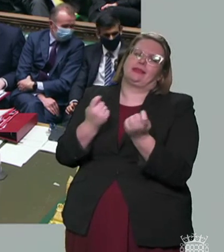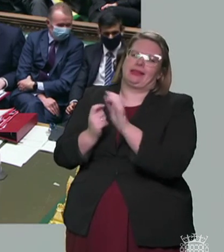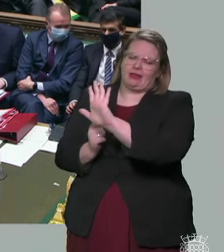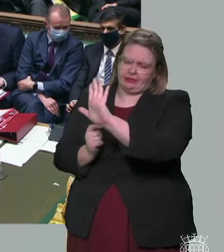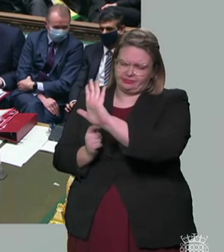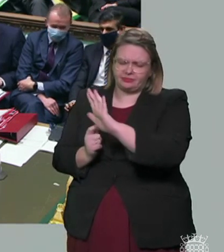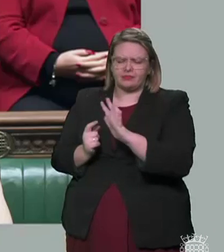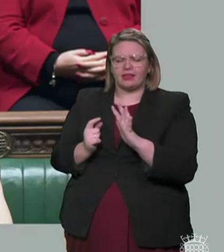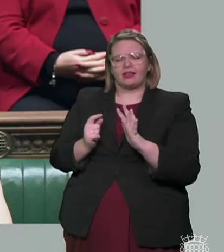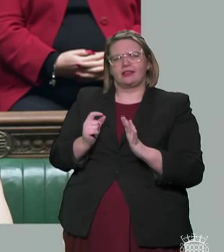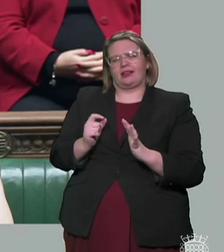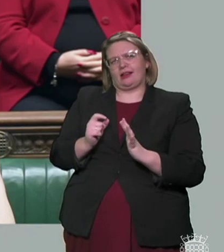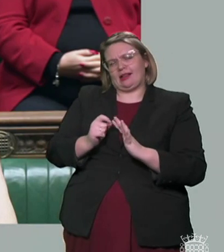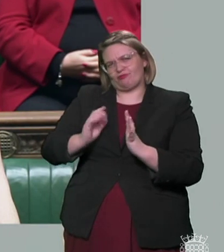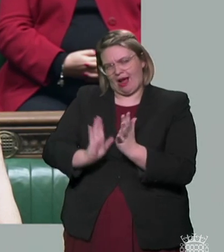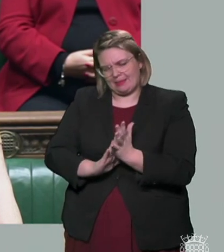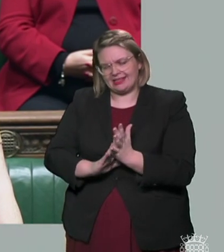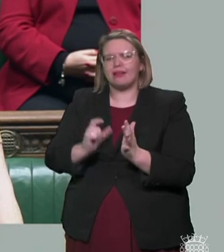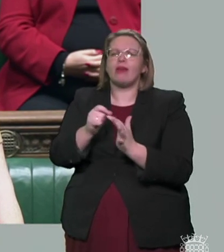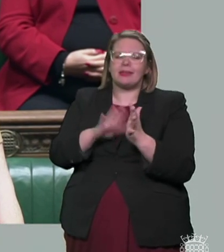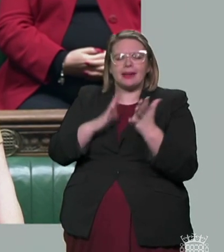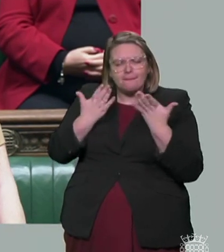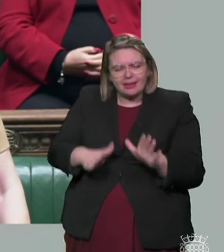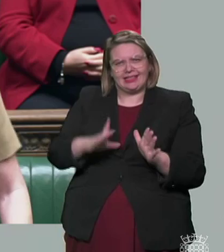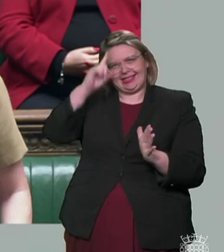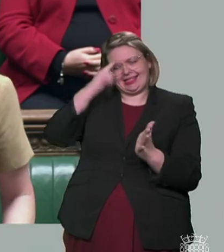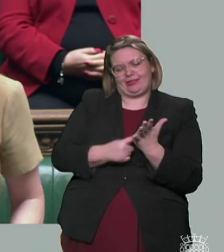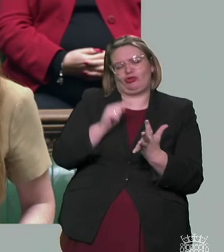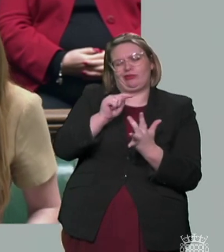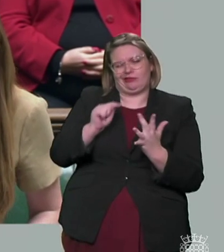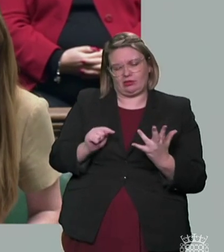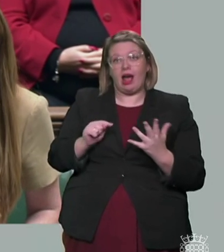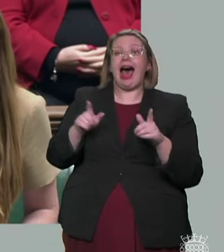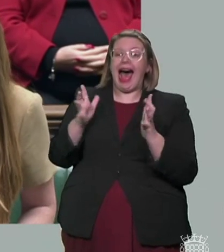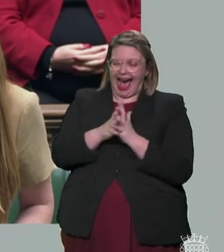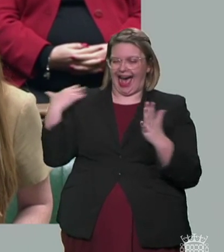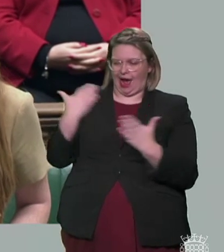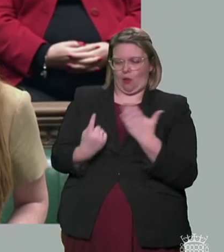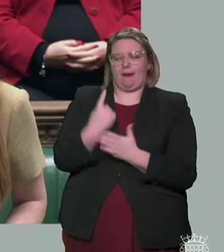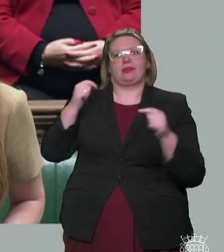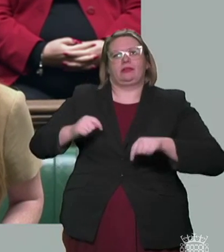The Prime Minister has made political choices that have led us to this place.